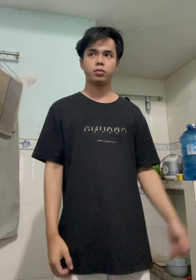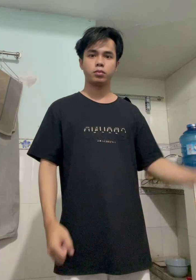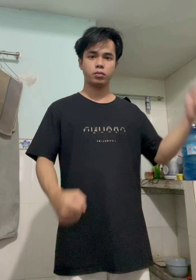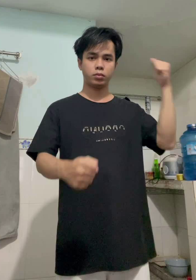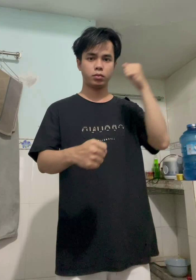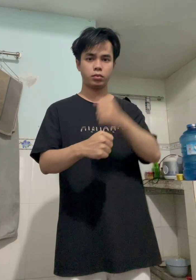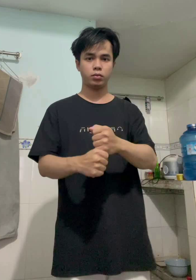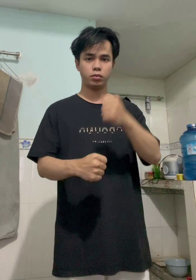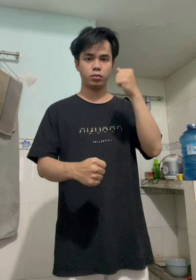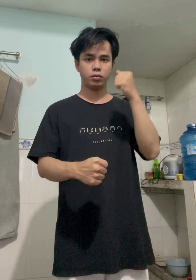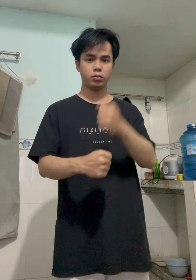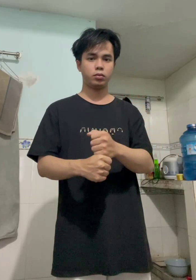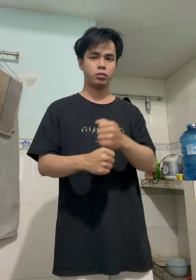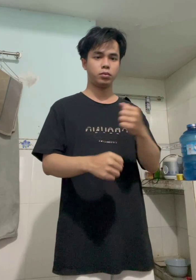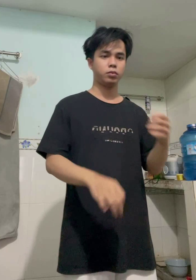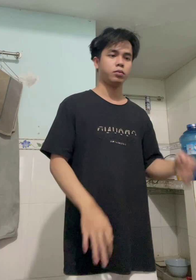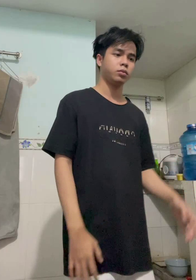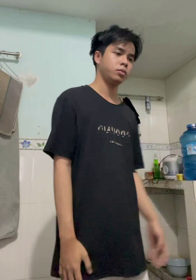cong viec